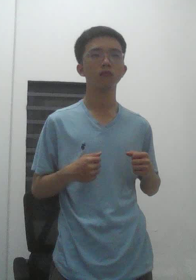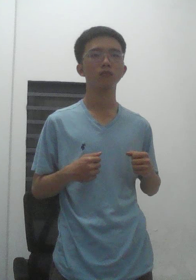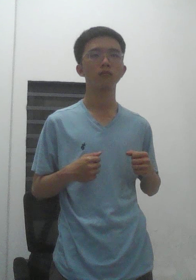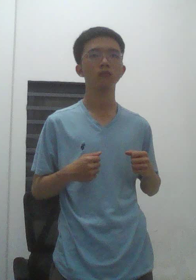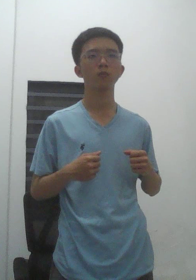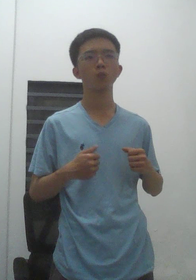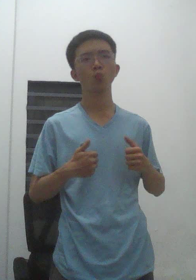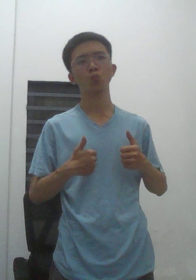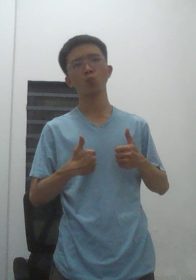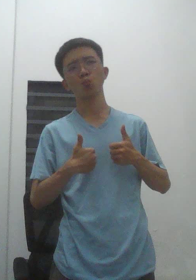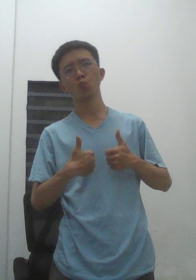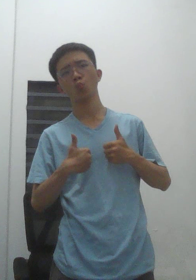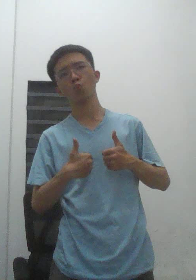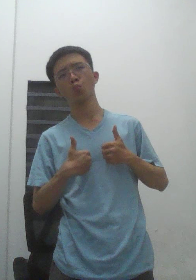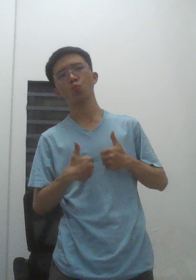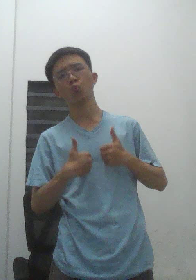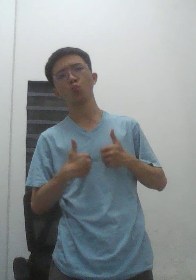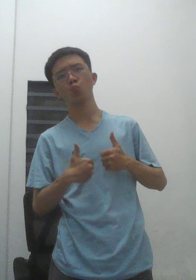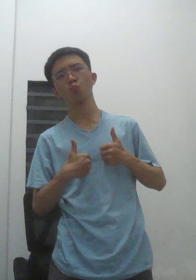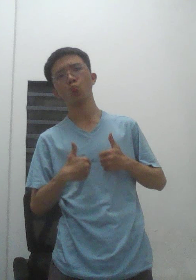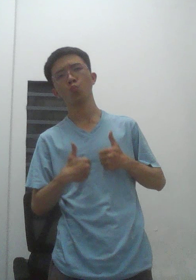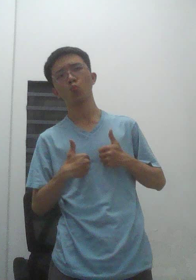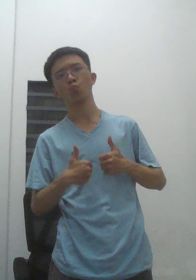rat tot